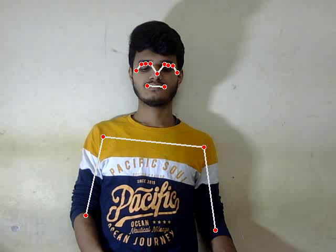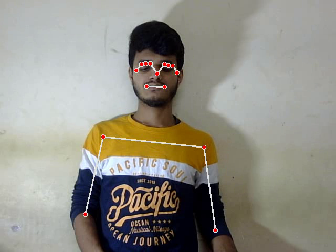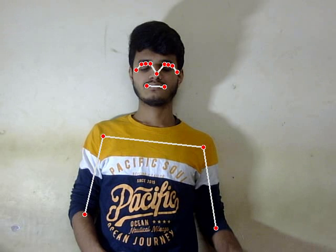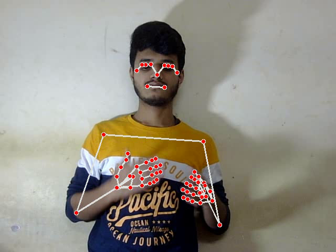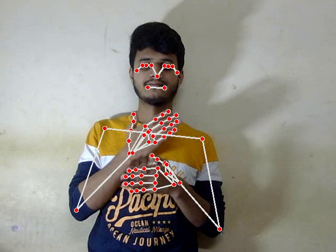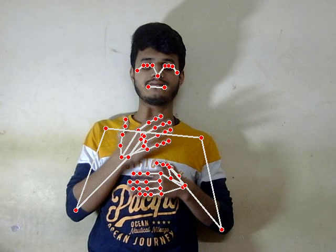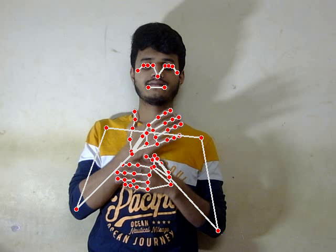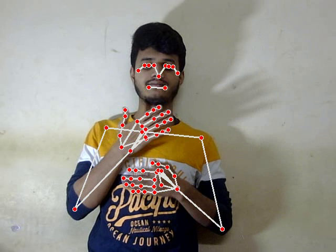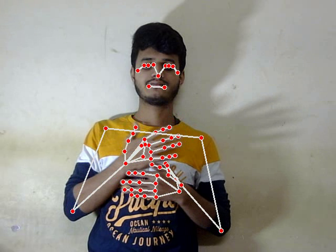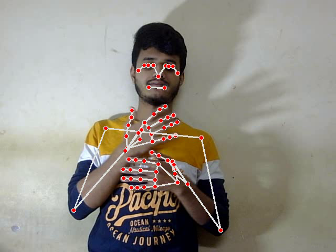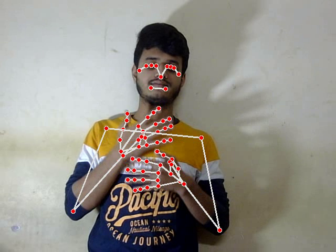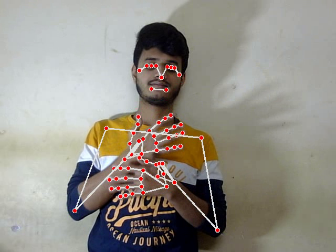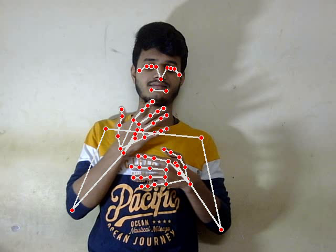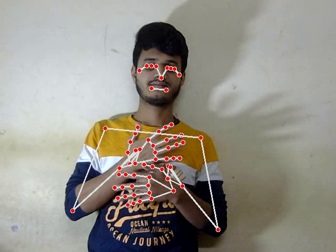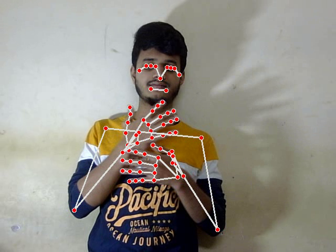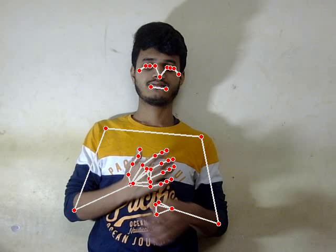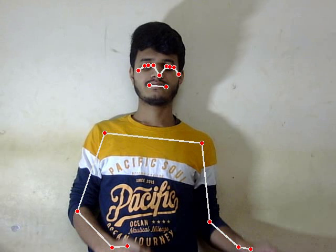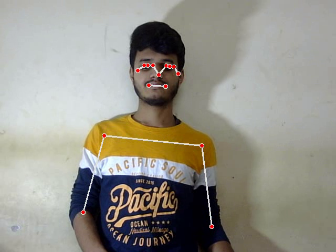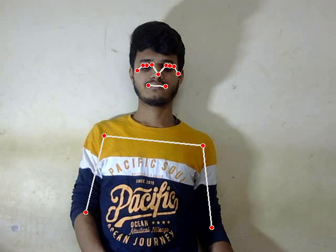happy